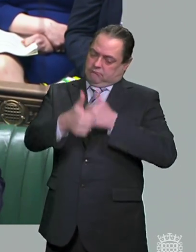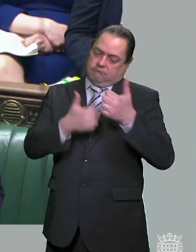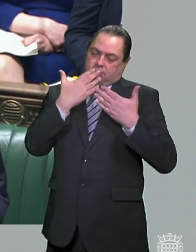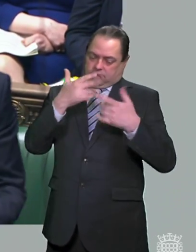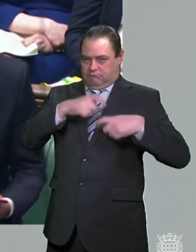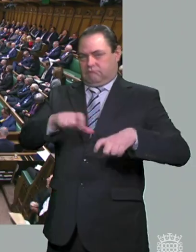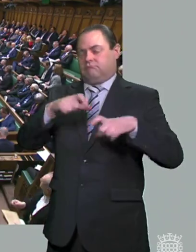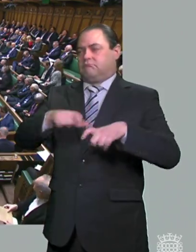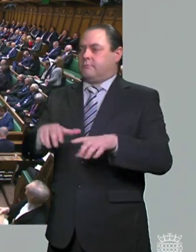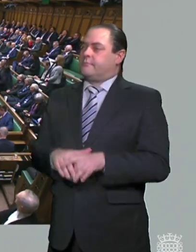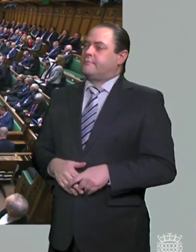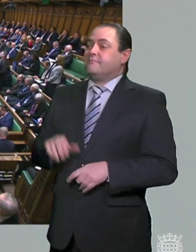Long may that continue.